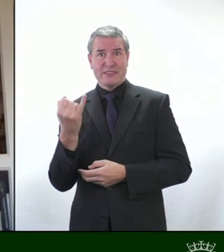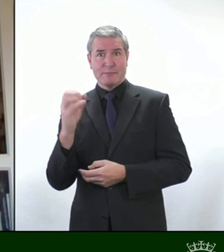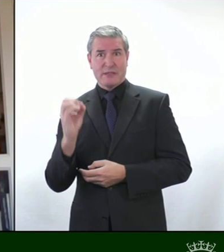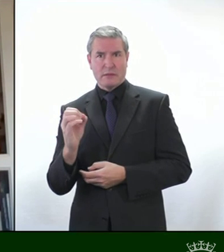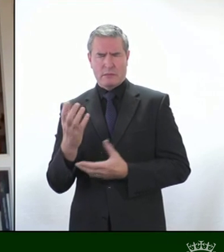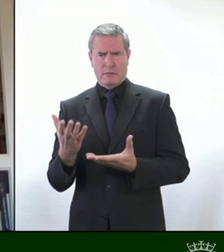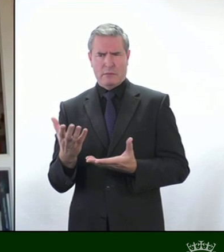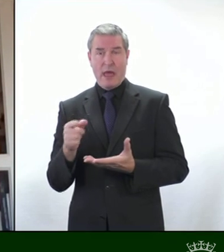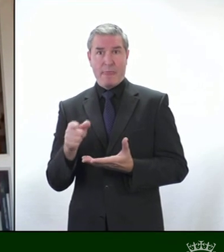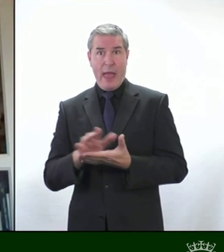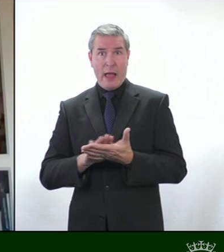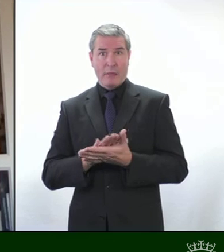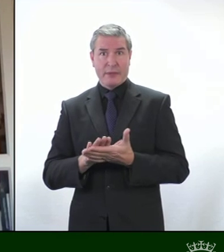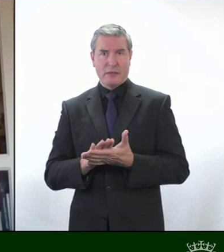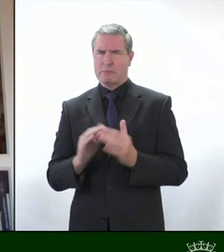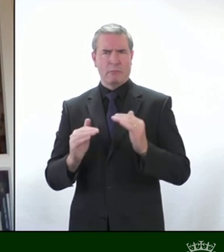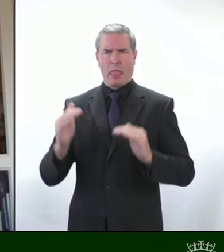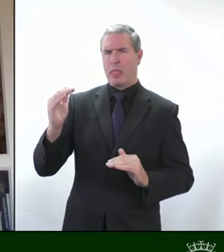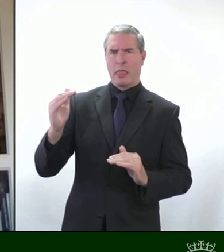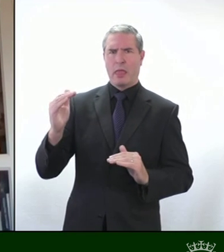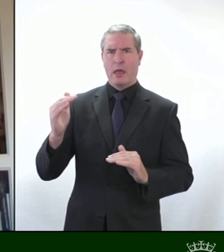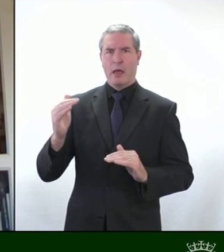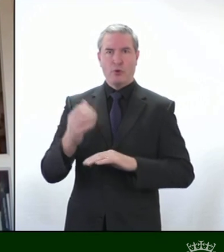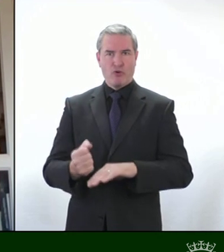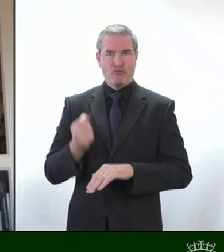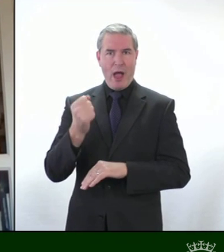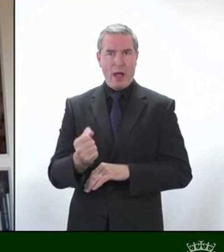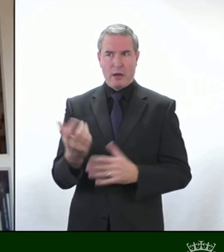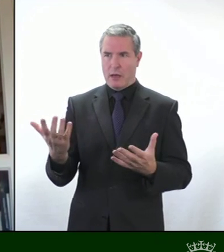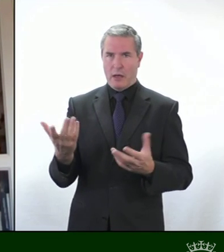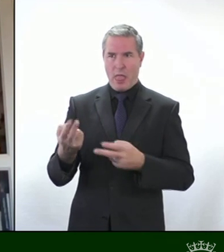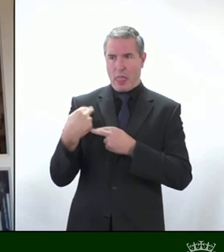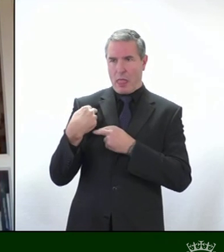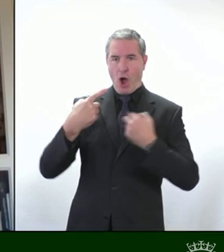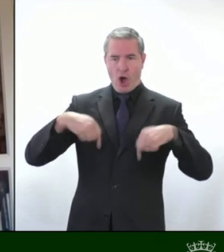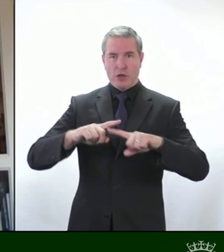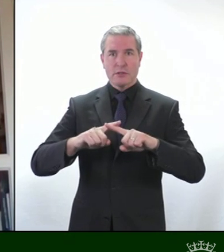This reveals in black and white the iniquity of the rail betrayal being inflicted on Wales.